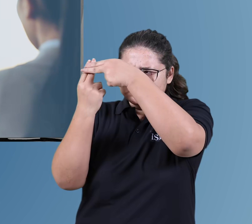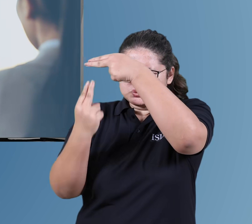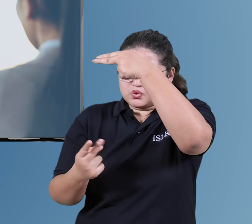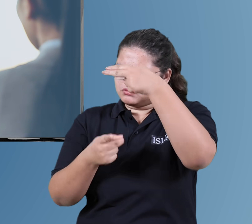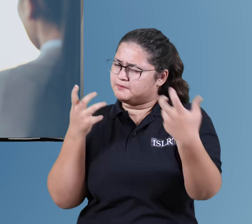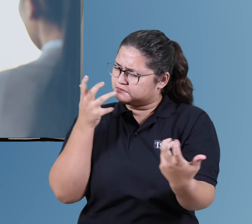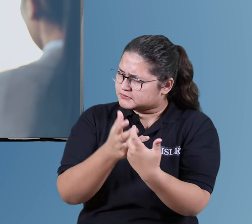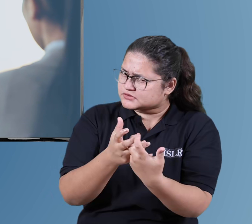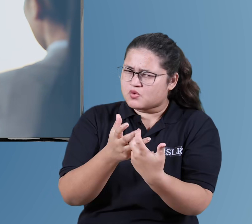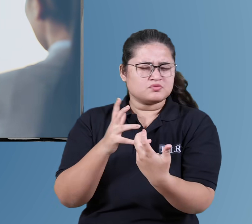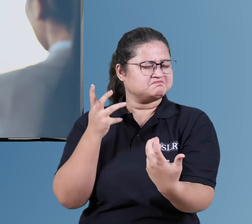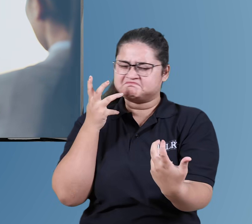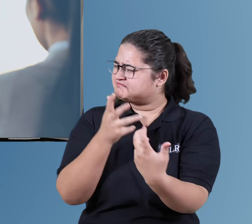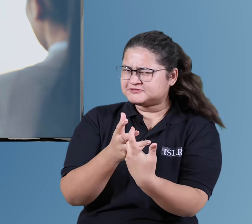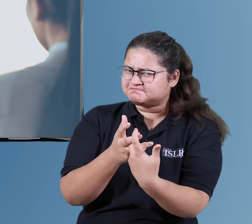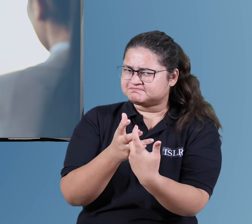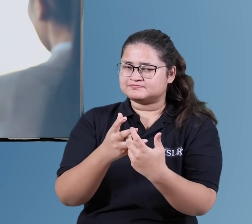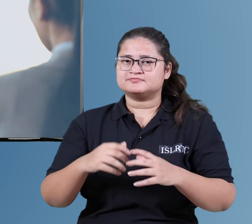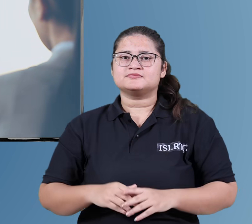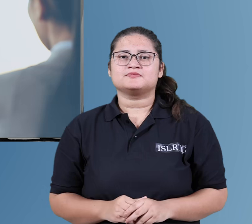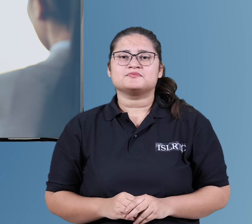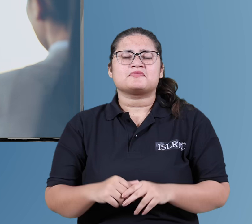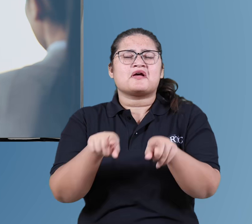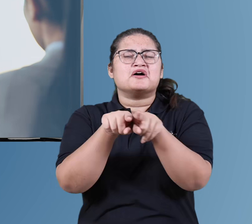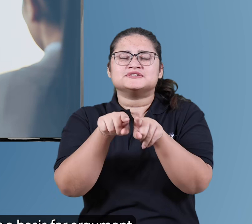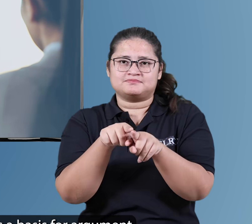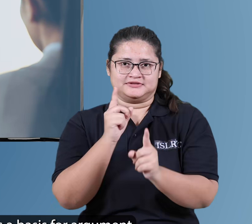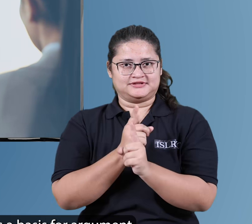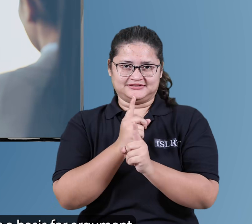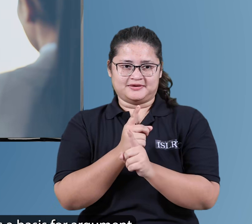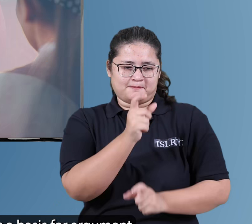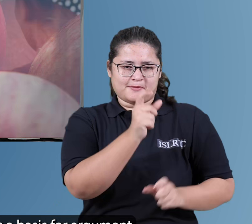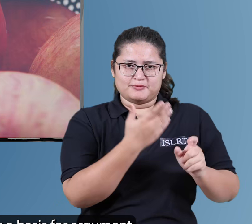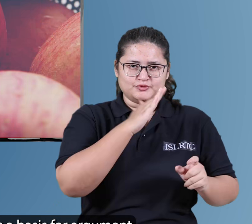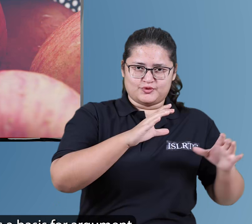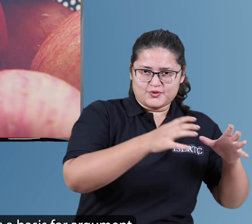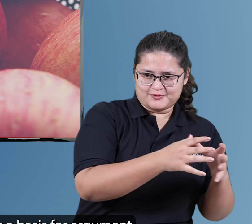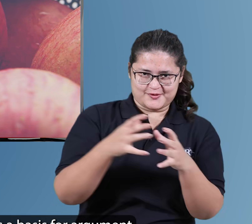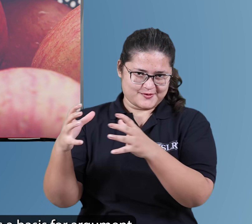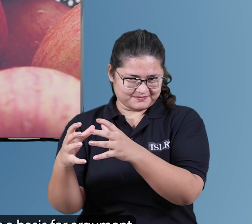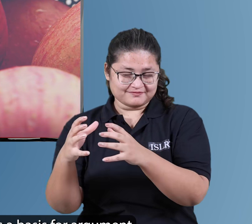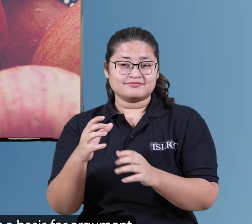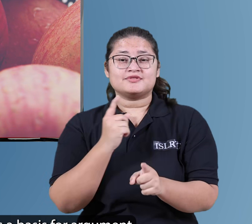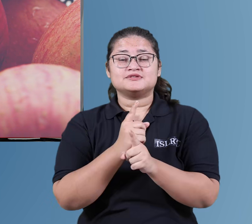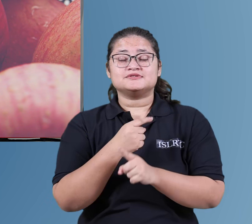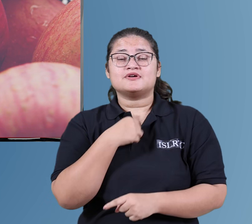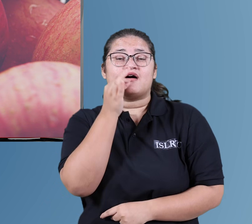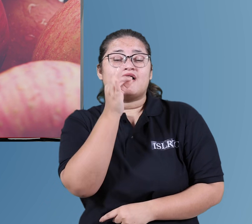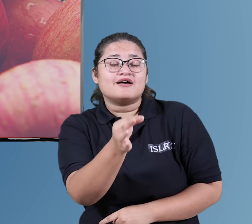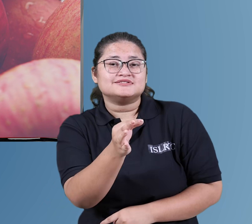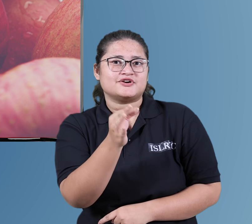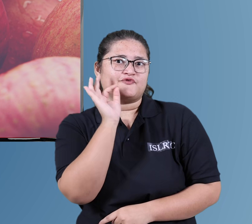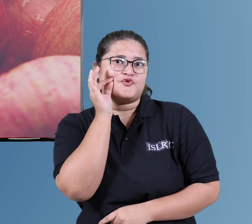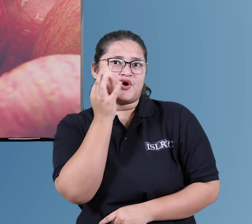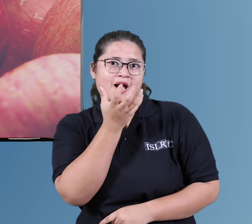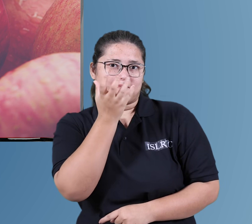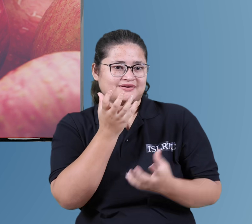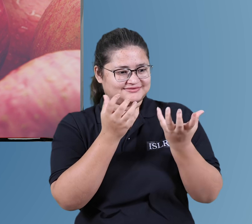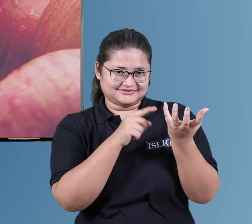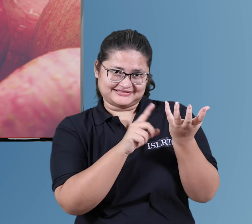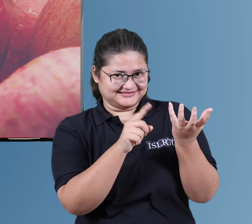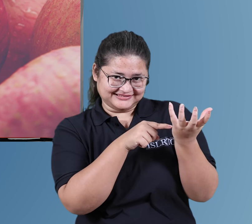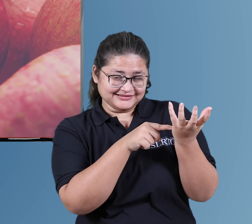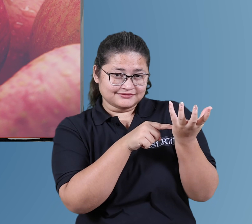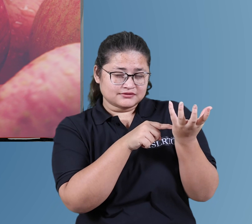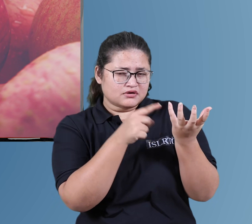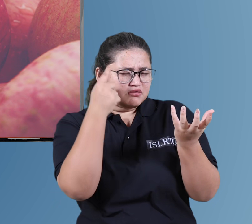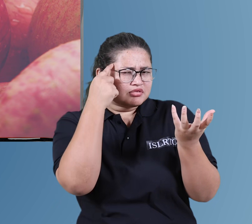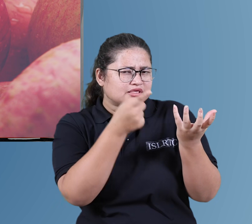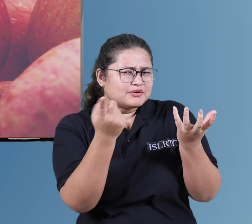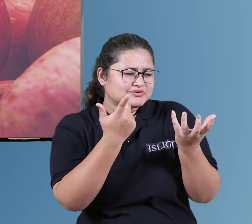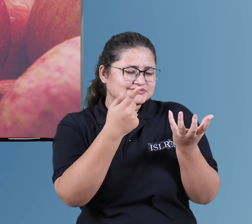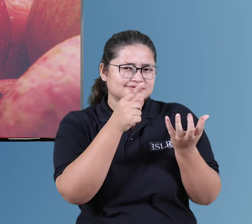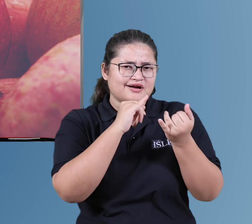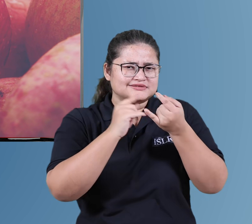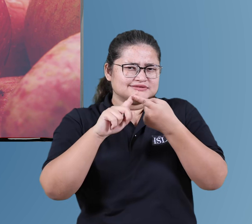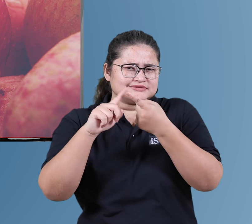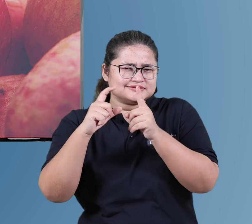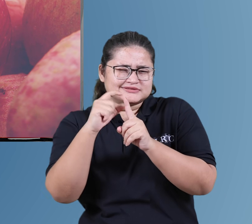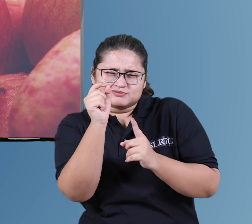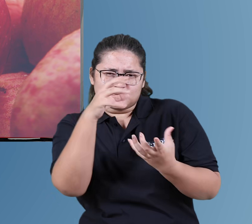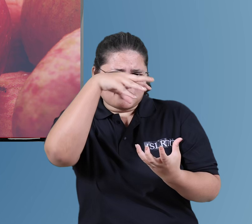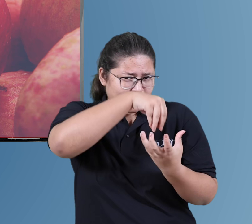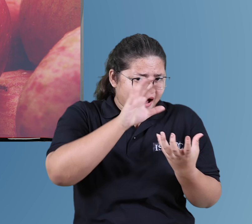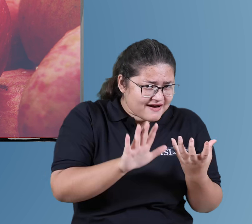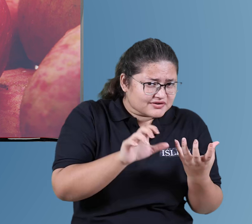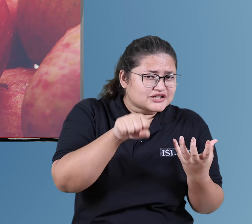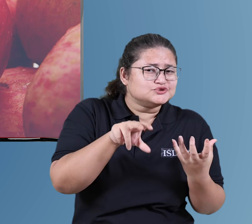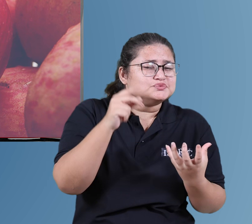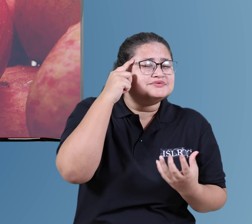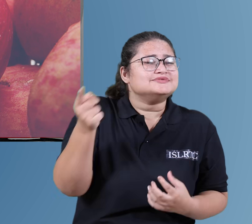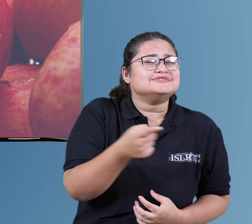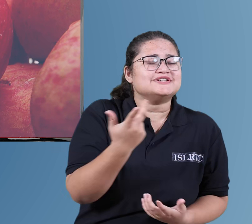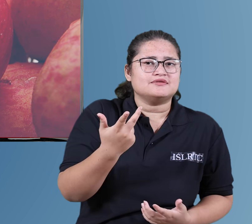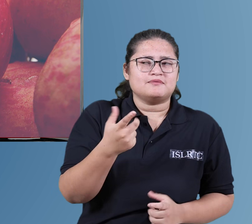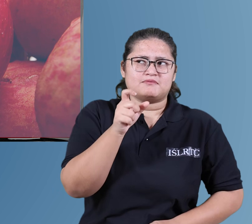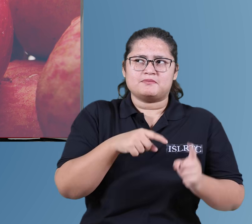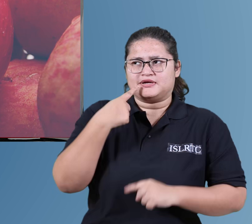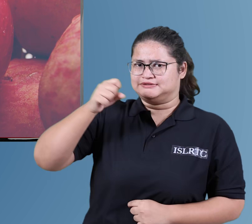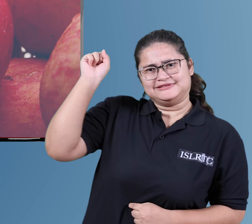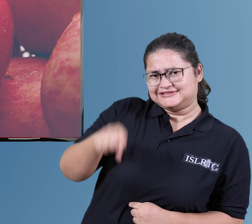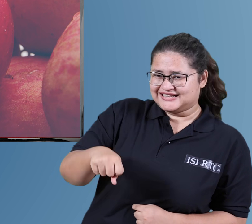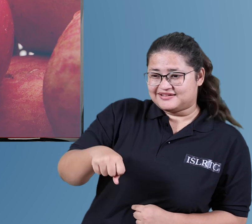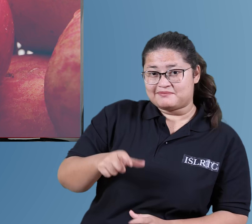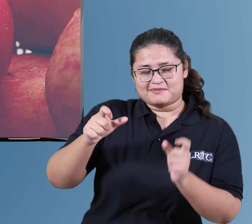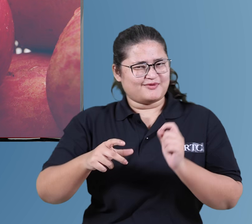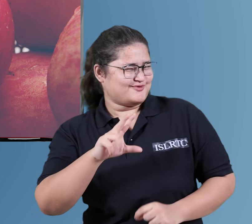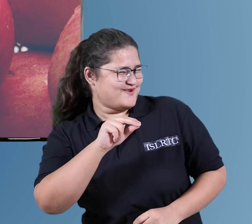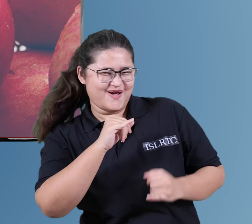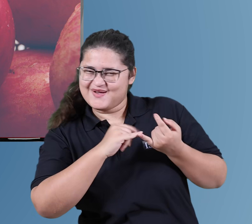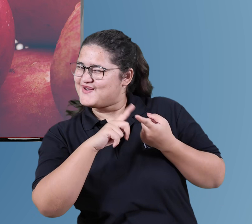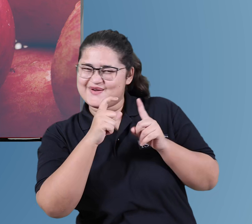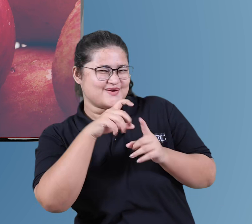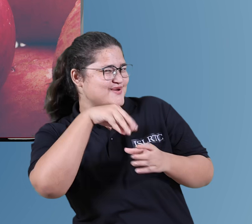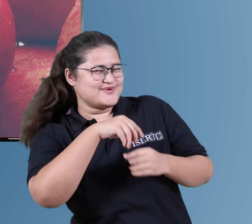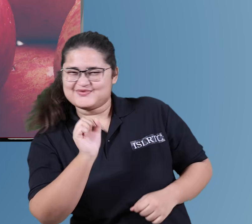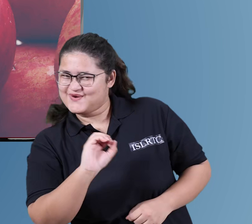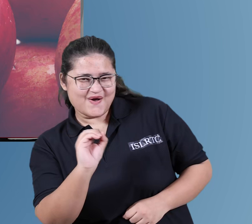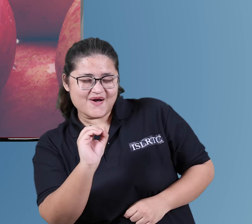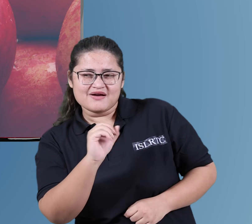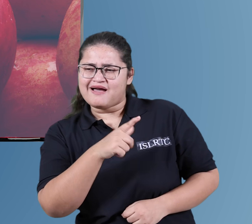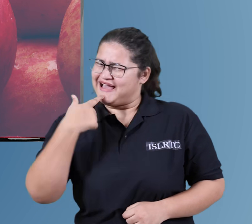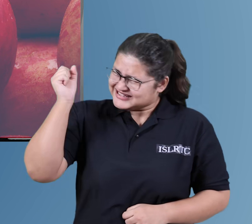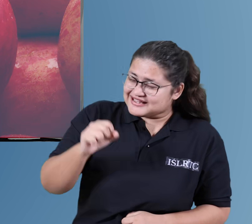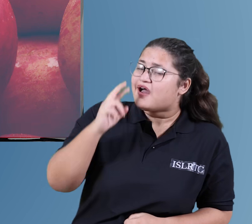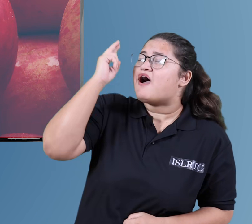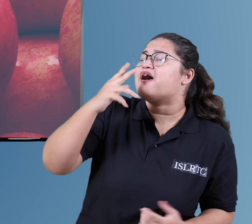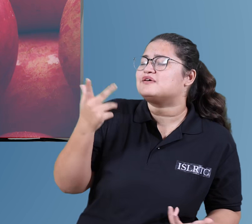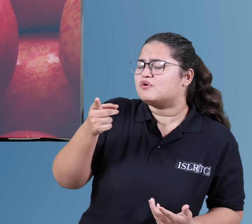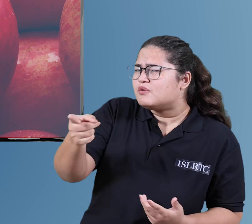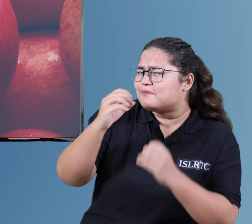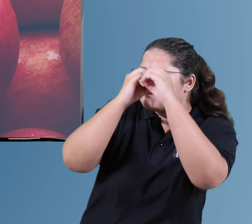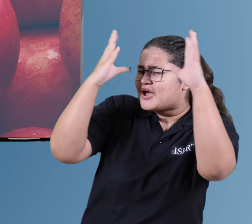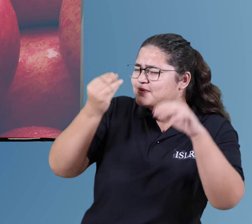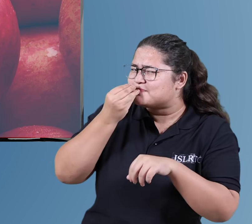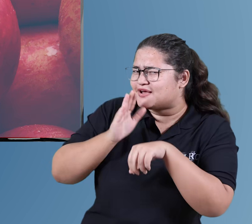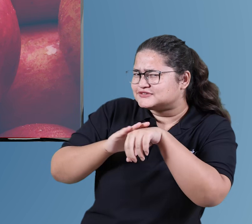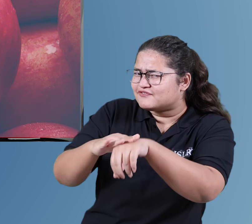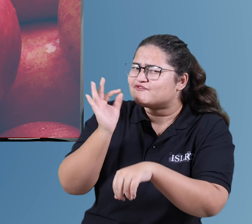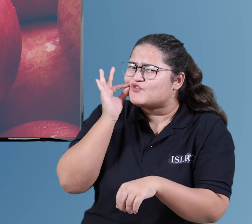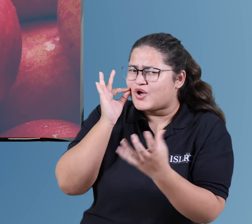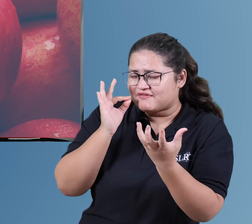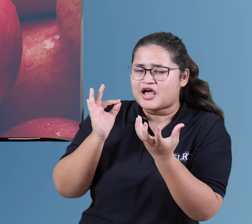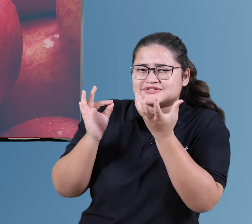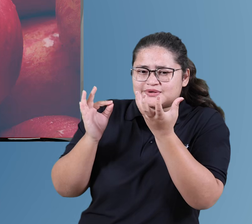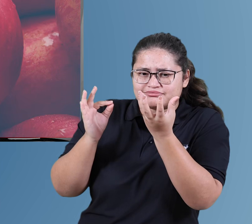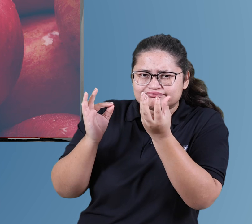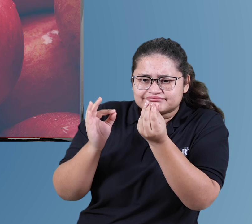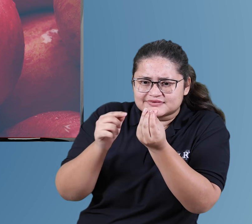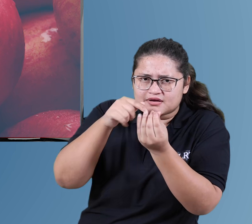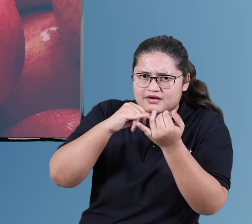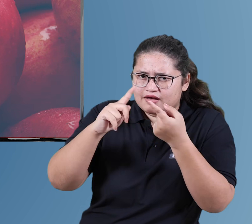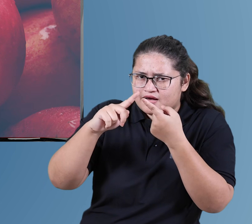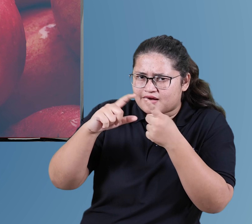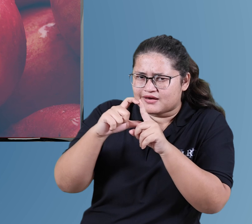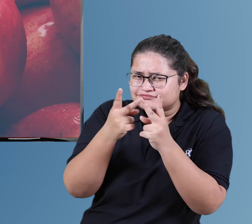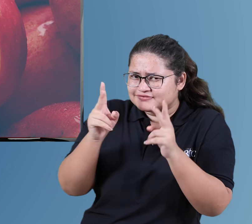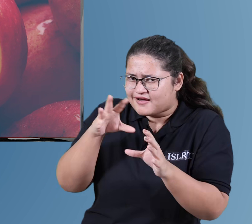A statement taken to be true and used as a basis for argument or reasoning. all fruits have seeds, so based on that premise, an apple also has seeds because it is a fruit.